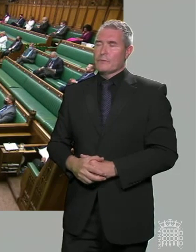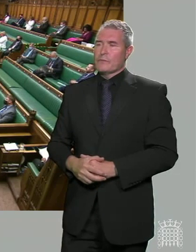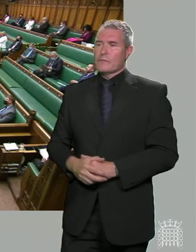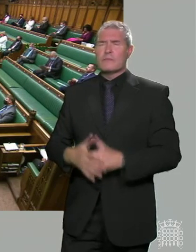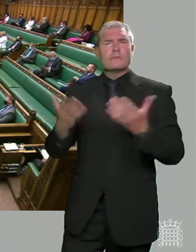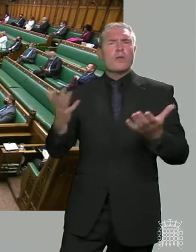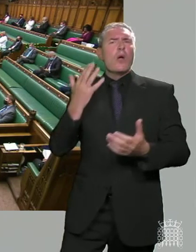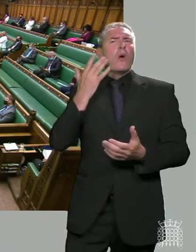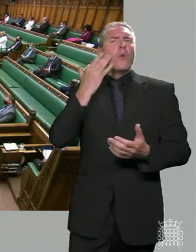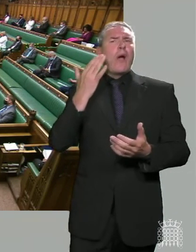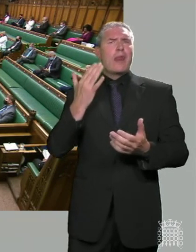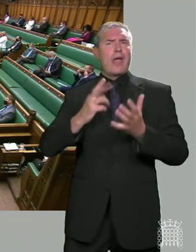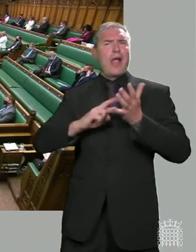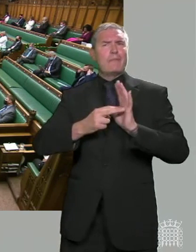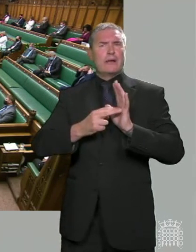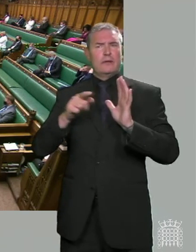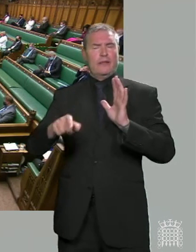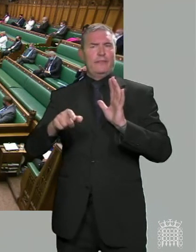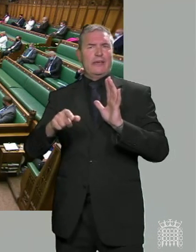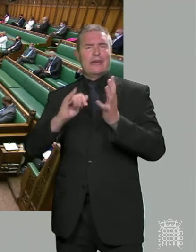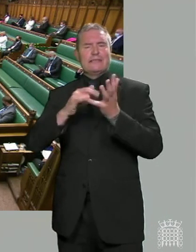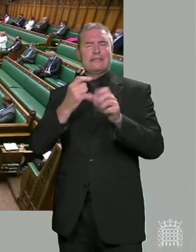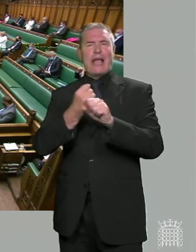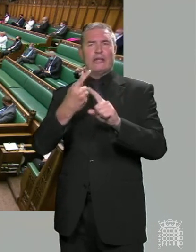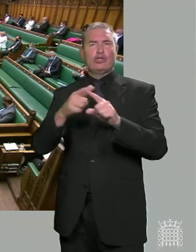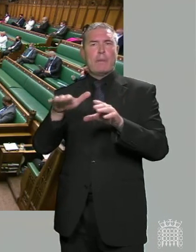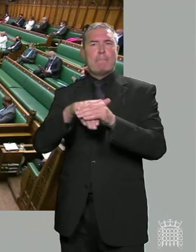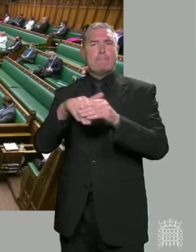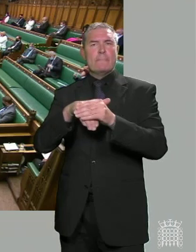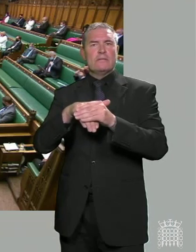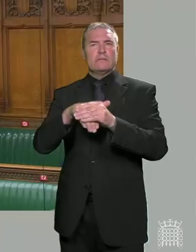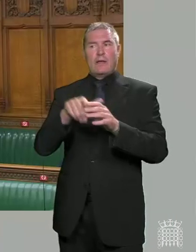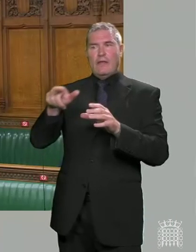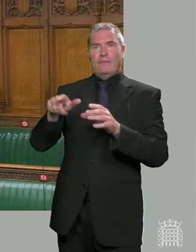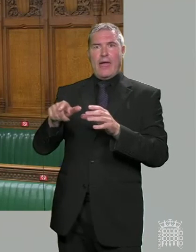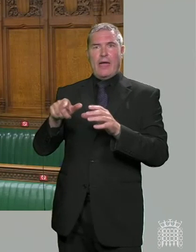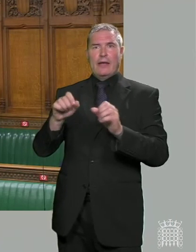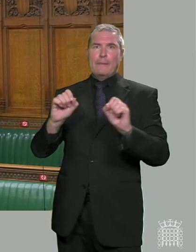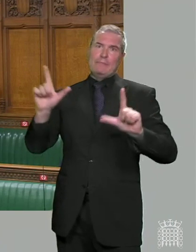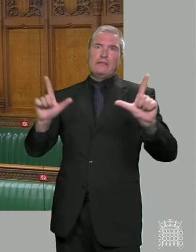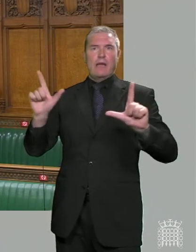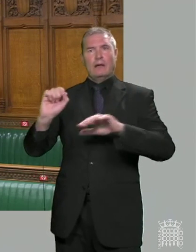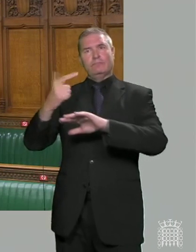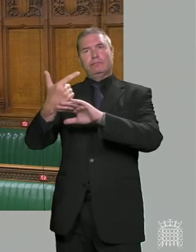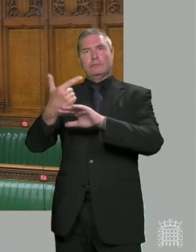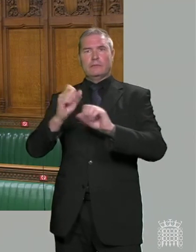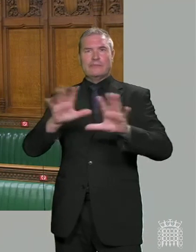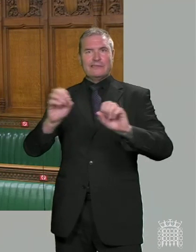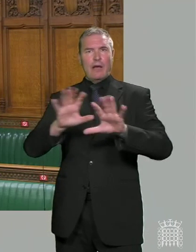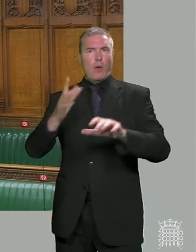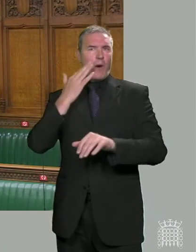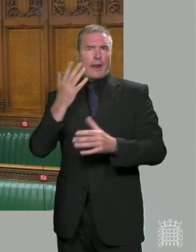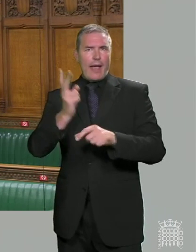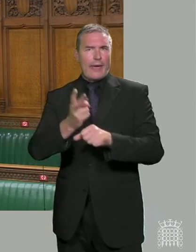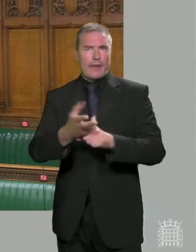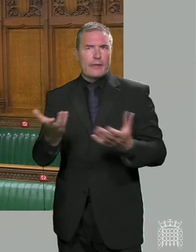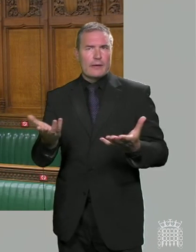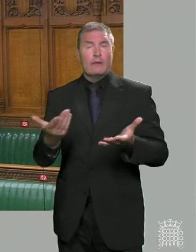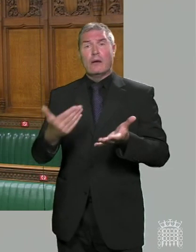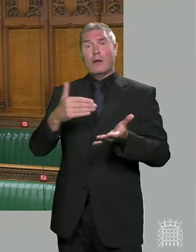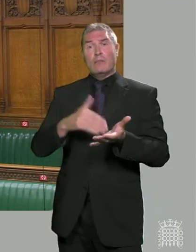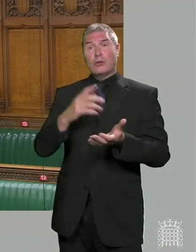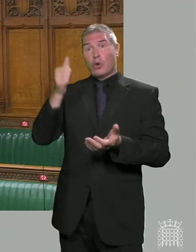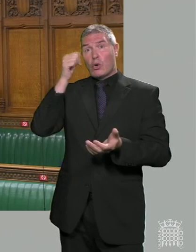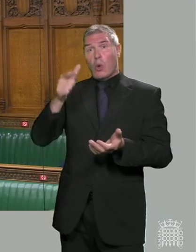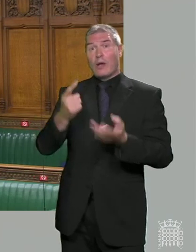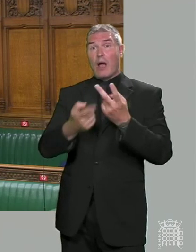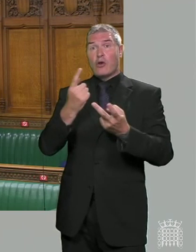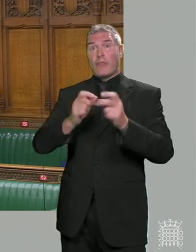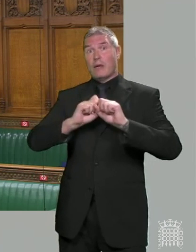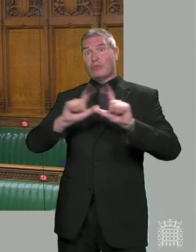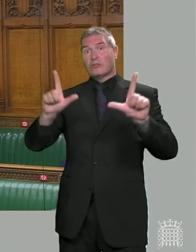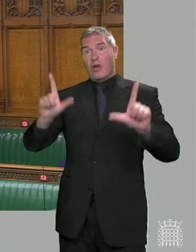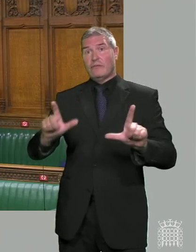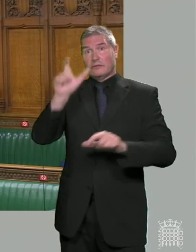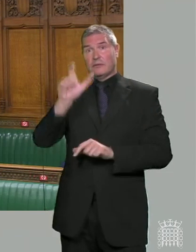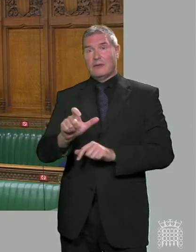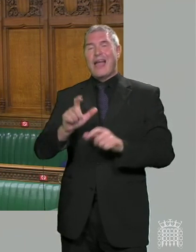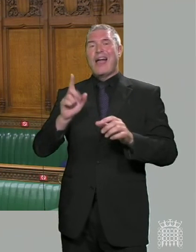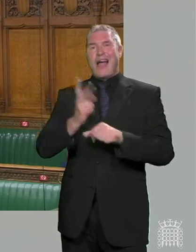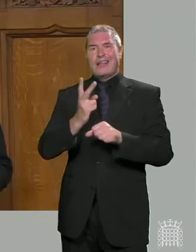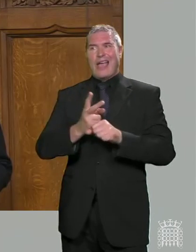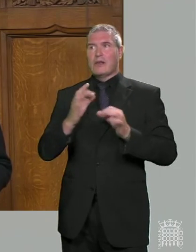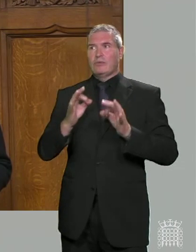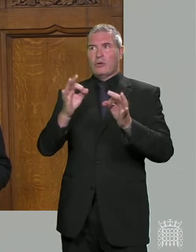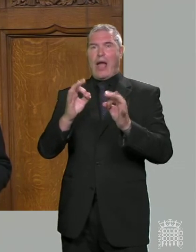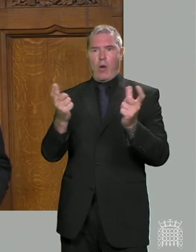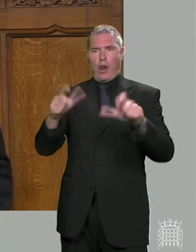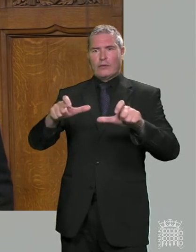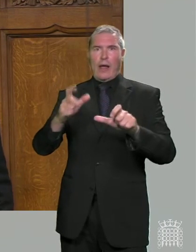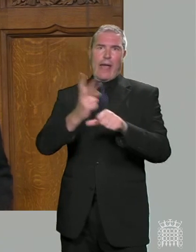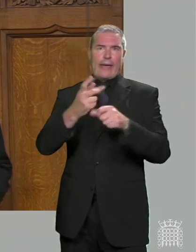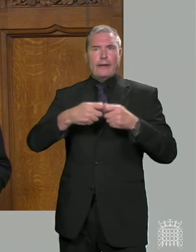When can we expect the co-ordinated chorus of SAGE members recommencing their media appearances to depress morale, and does my right honourable Friend fear having to give another press conference at which he again postpones the return of our freedoms?